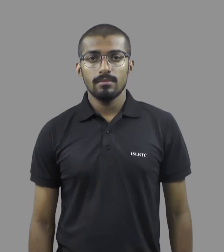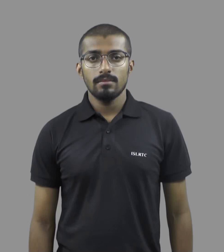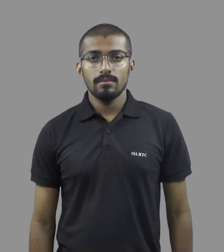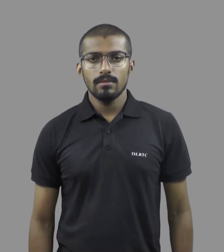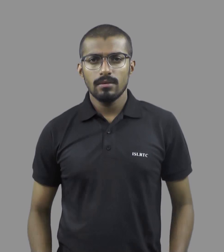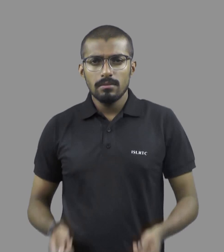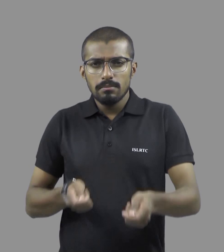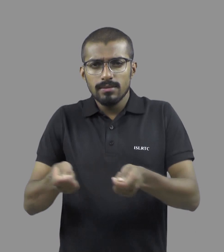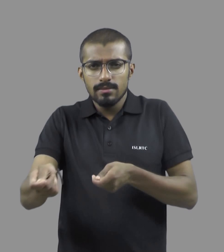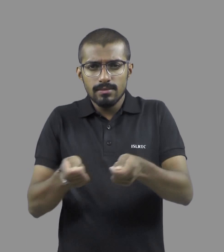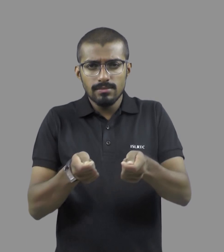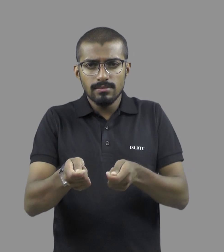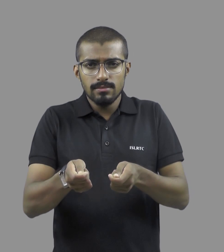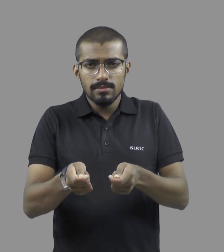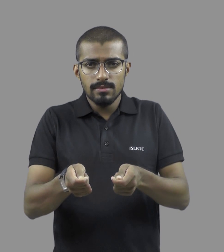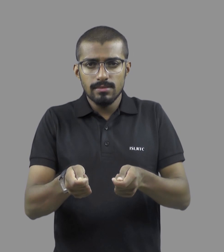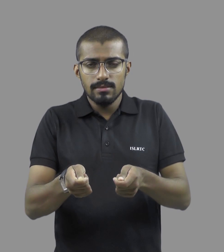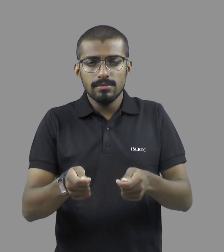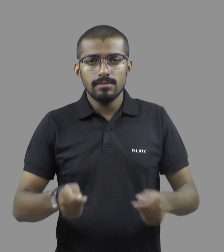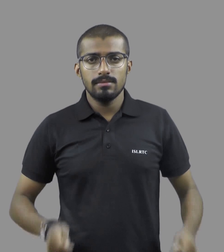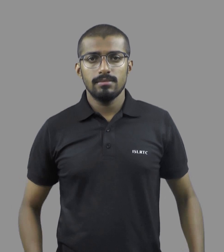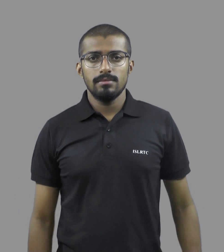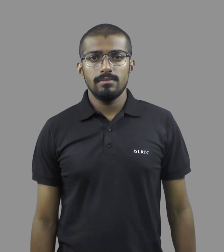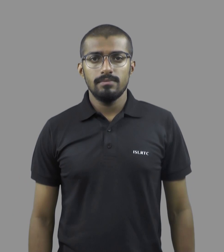Manage Administer Handle Operate Supervise